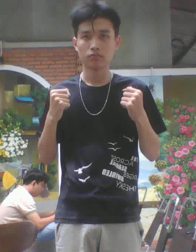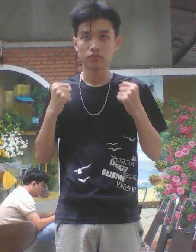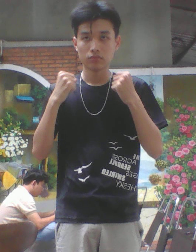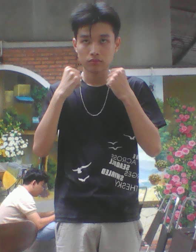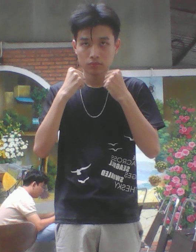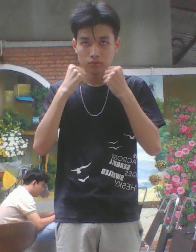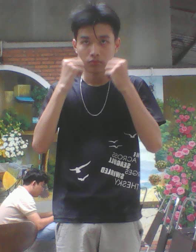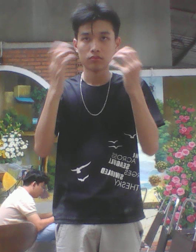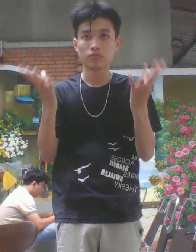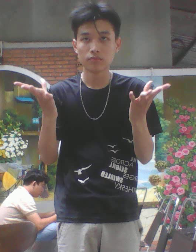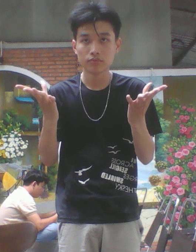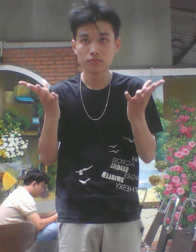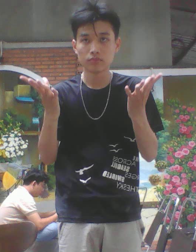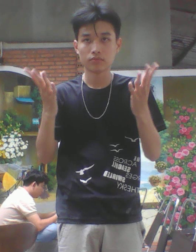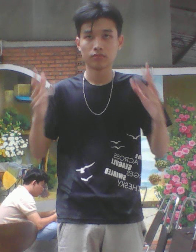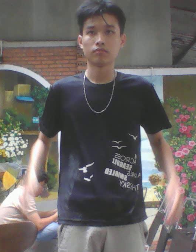cam on